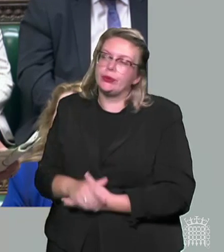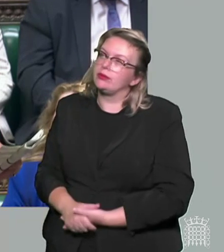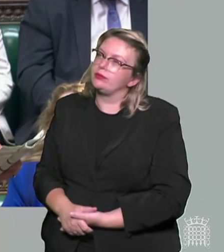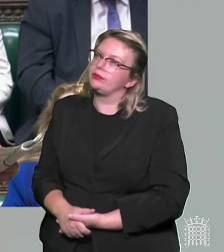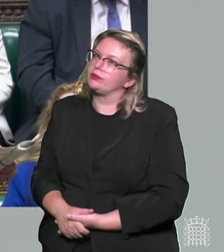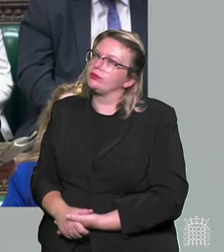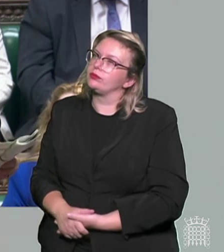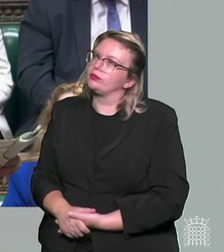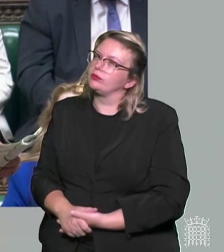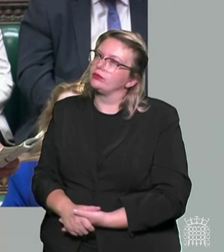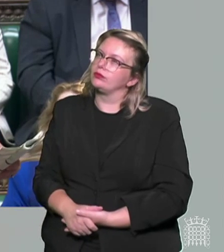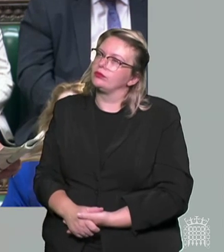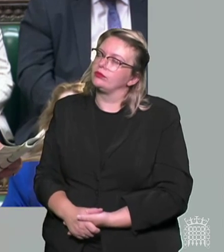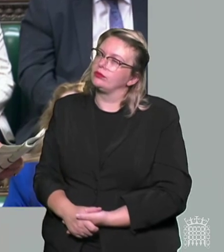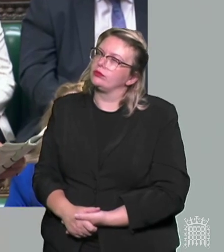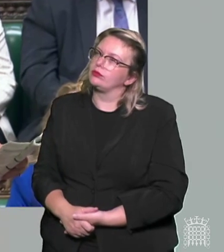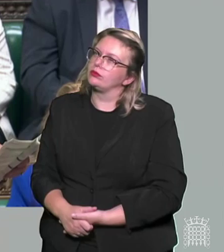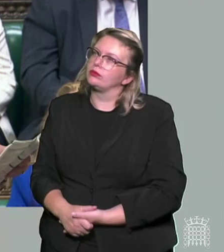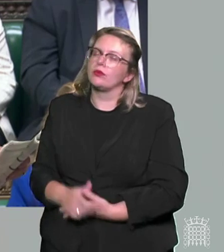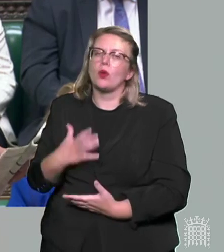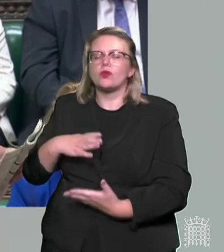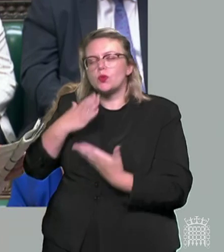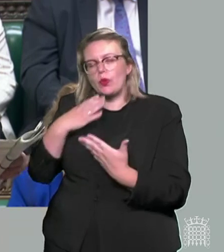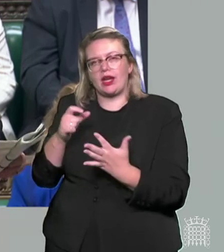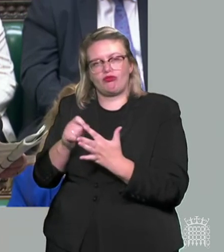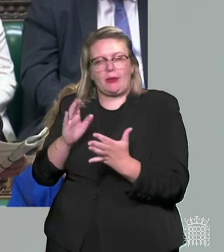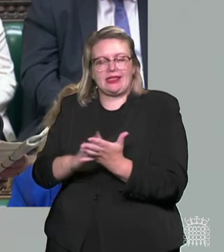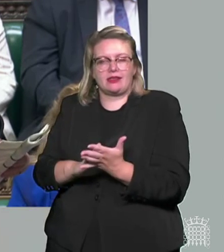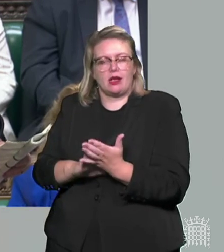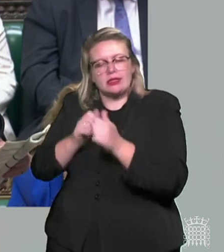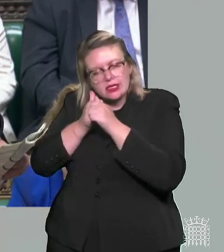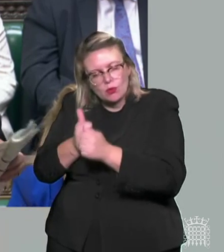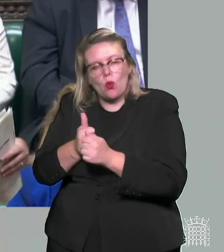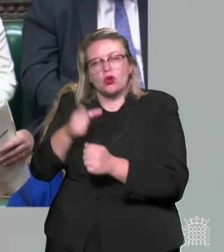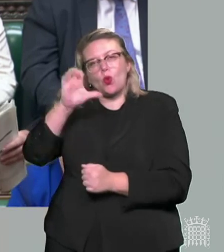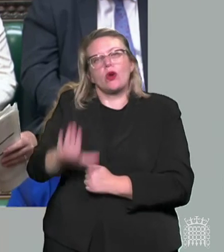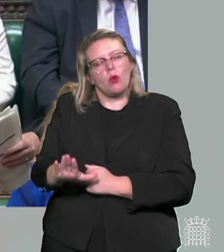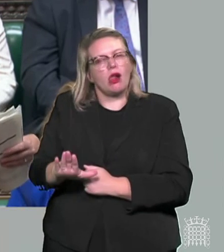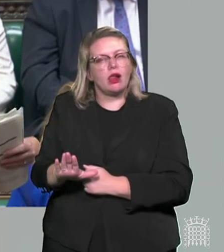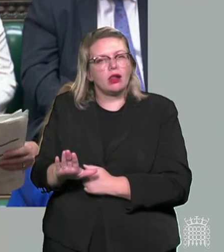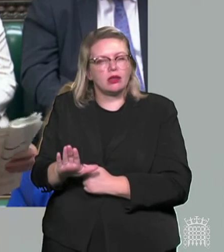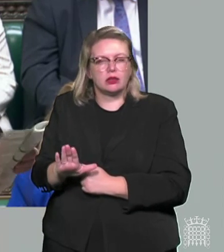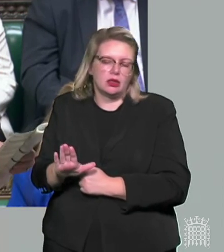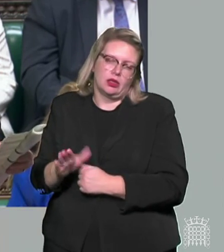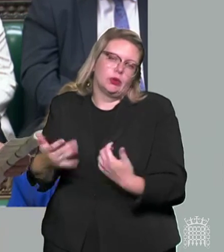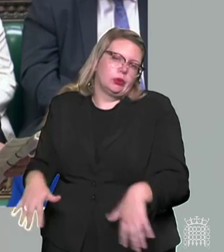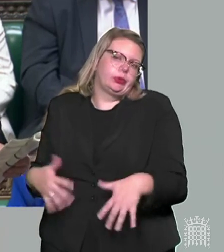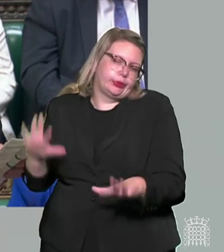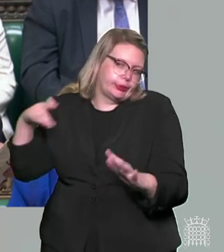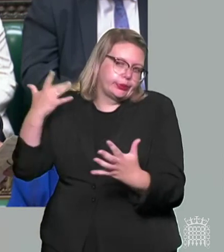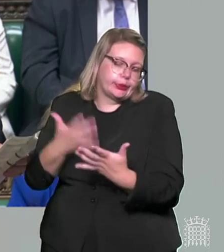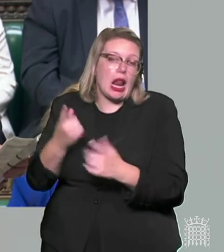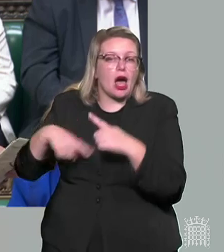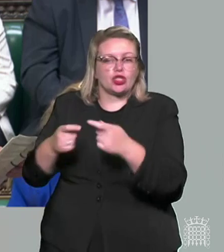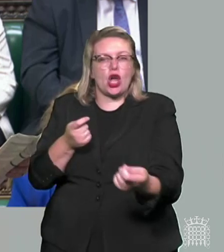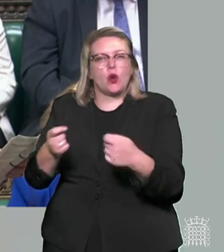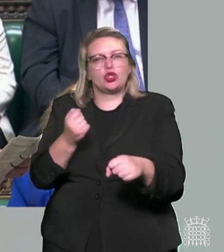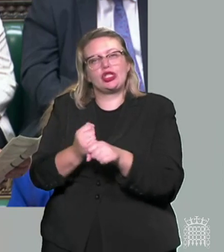I thank the Prime Minister for his support and enthusiasm for Cornwall and the people of Cornwall over the last few years, and not least for the hosting of the G7 last year.